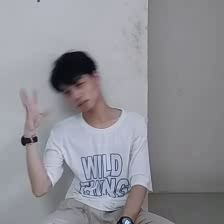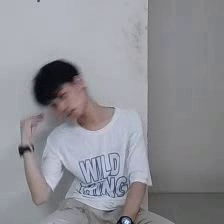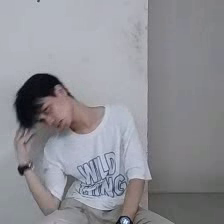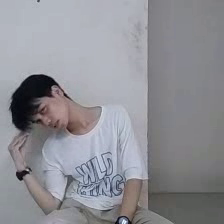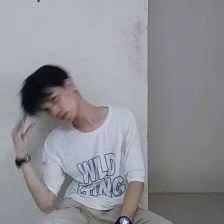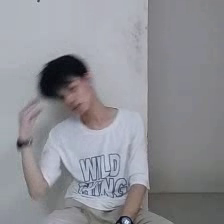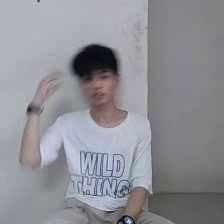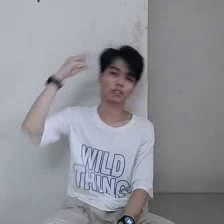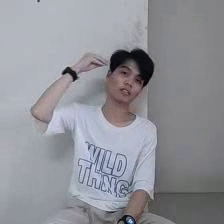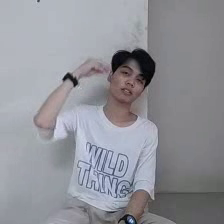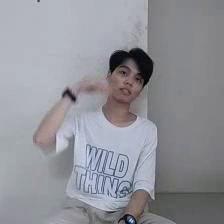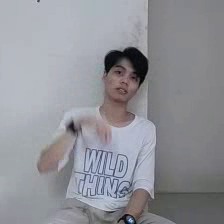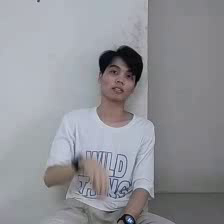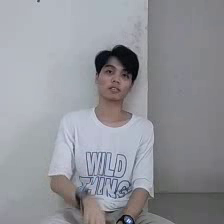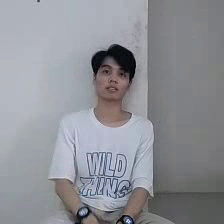Băn khoăn